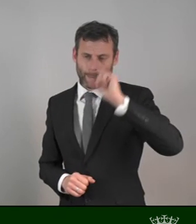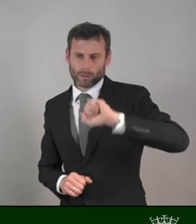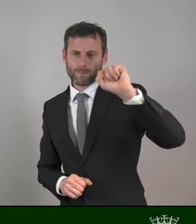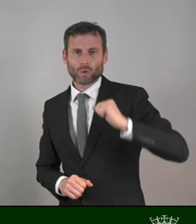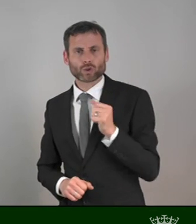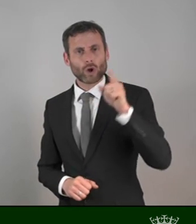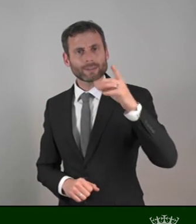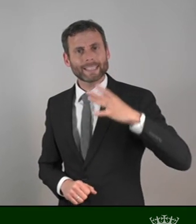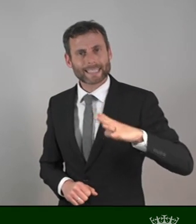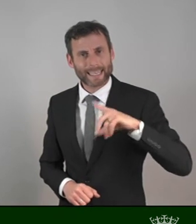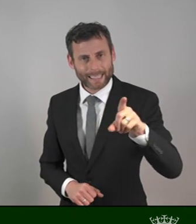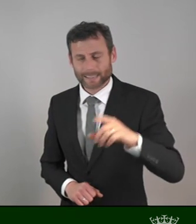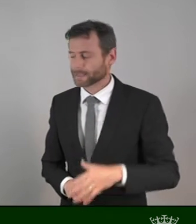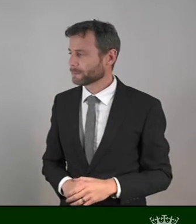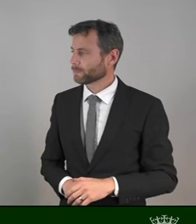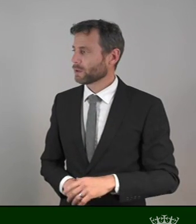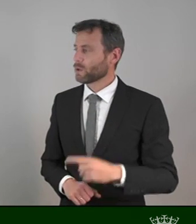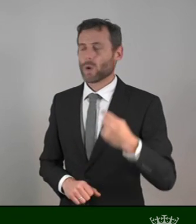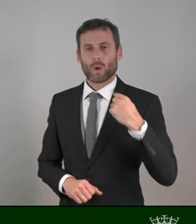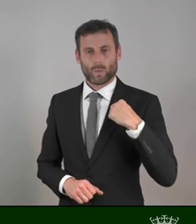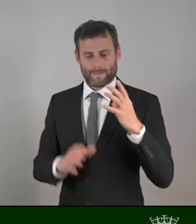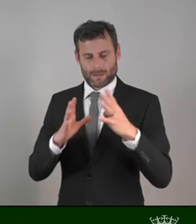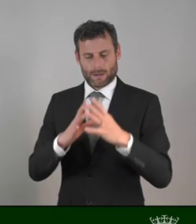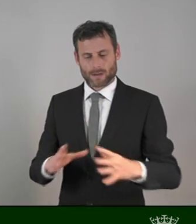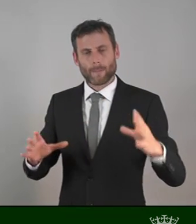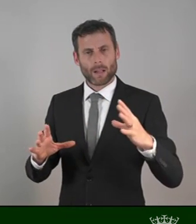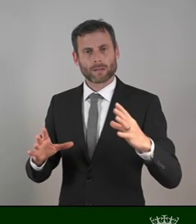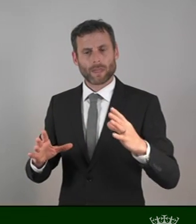As I say, we have doubled the seasonal agricultural workers scheme.